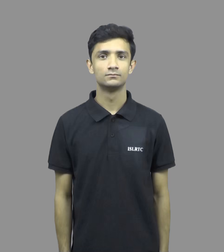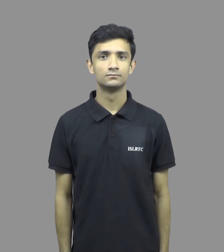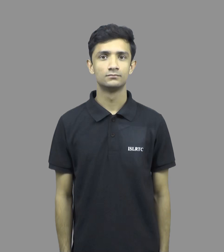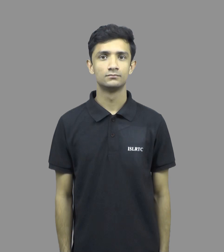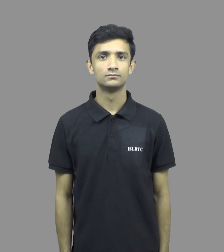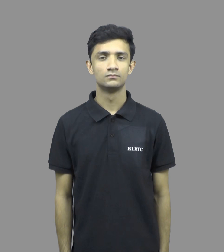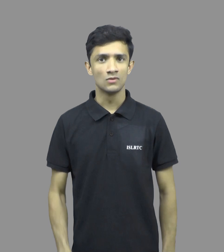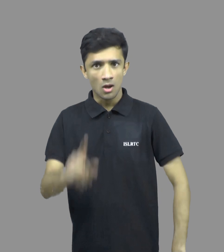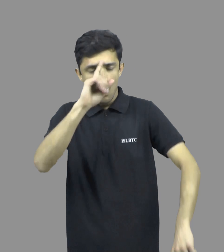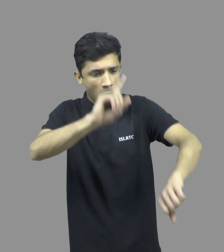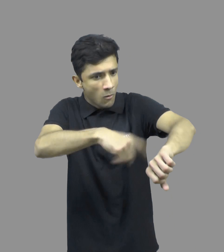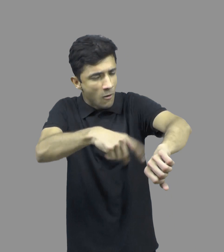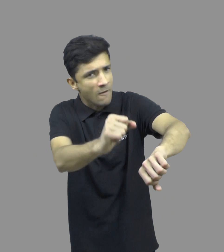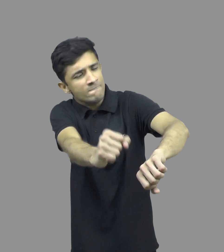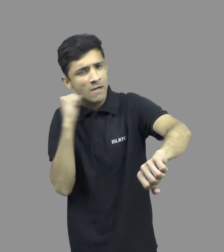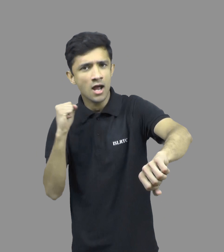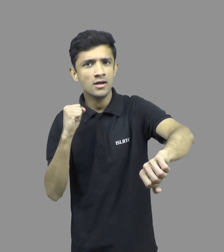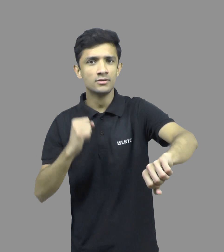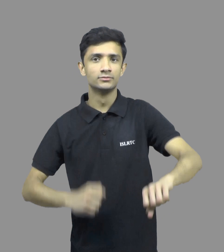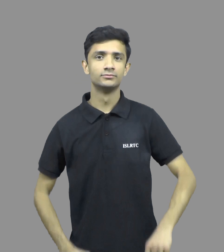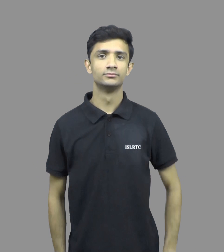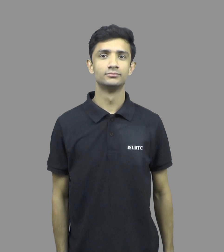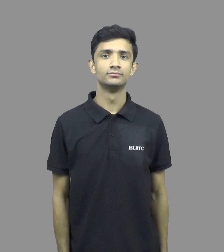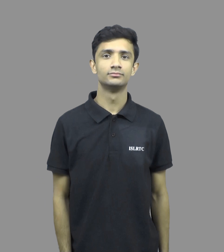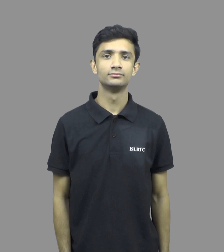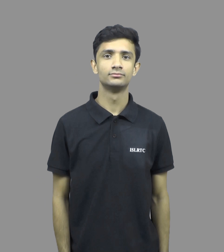Take a Long Time at Something Take Hours at Something